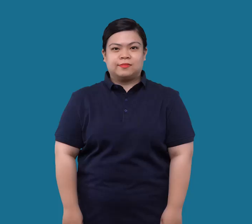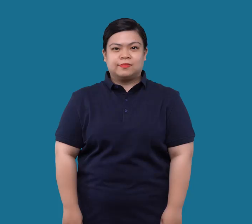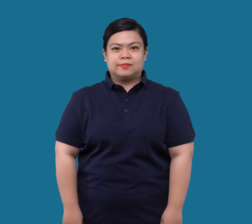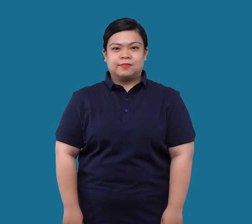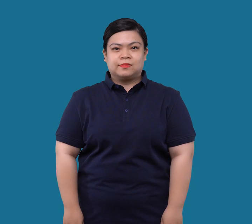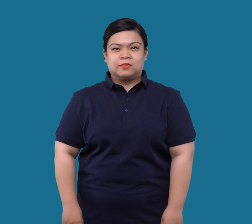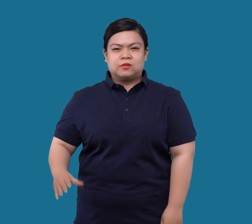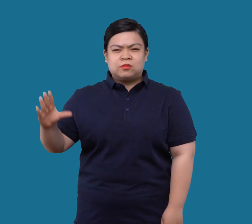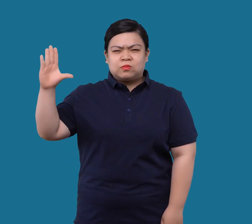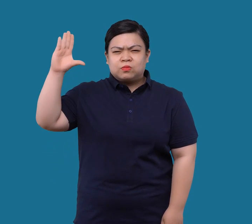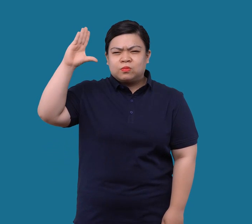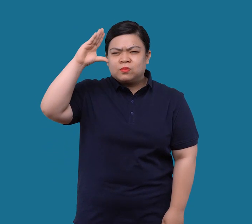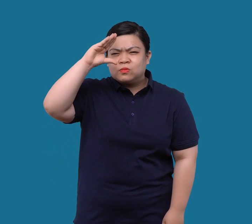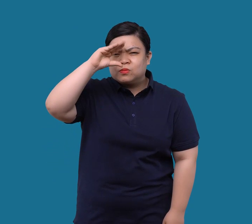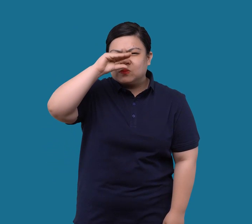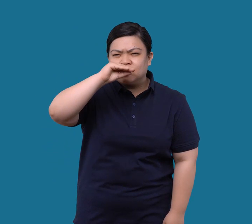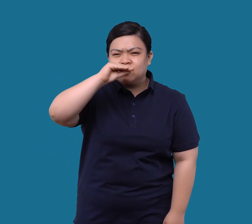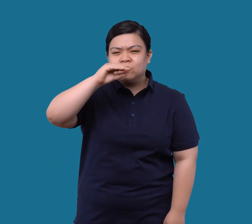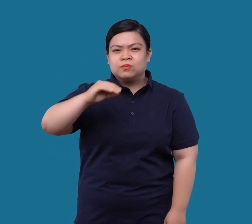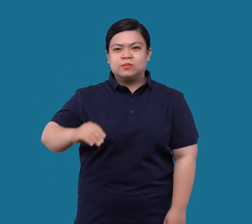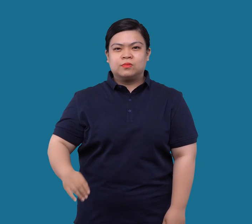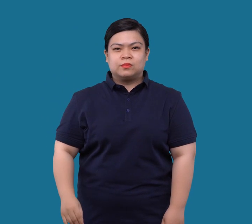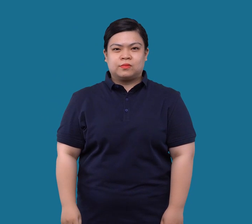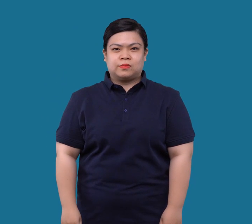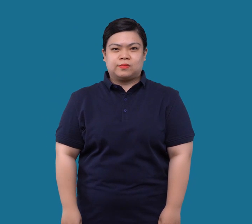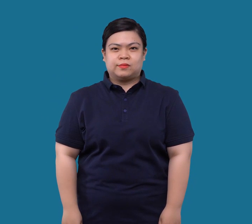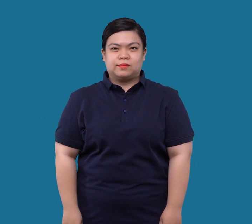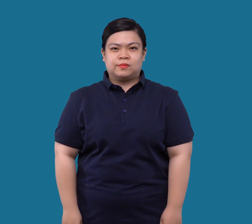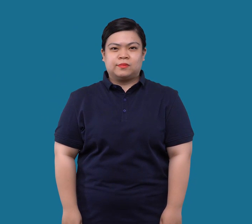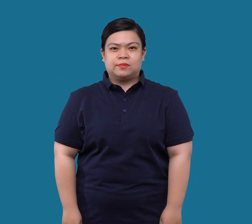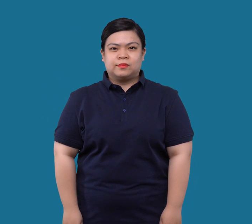buổi tối